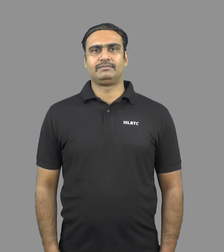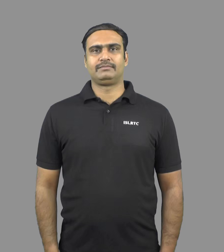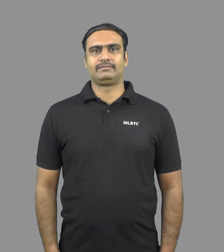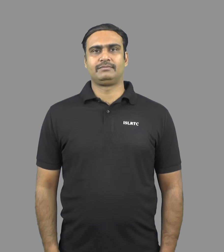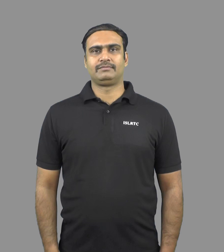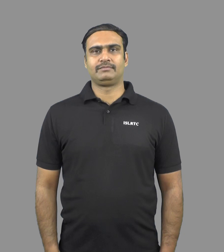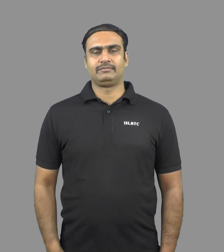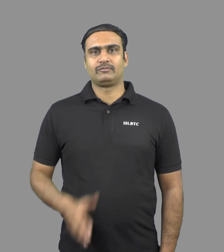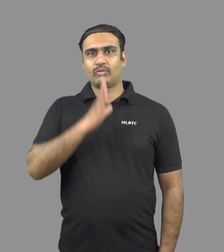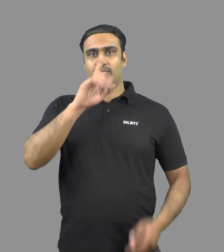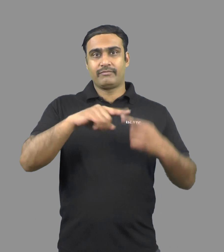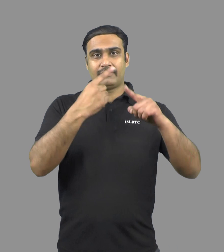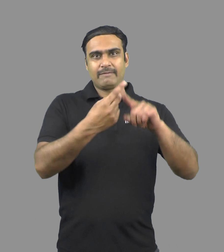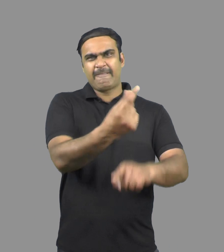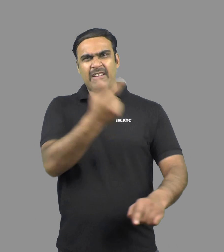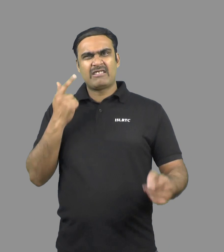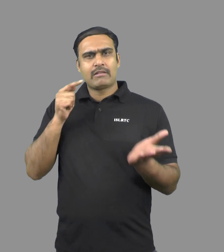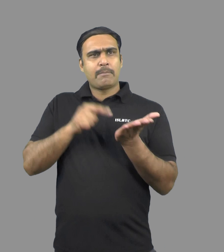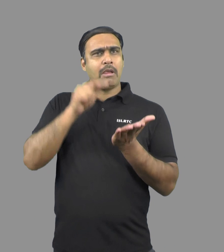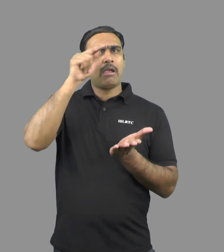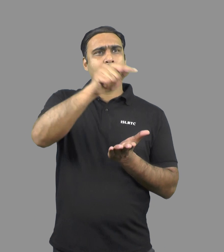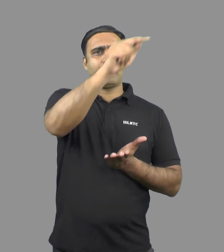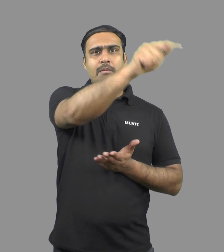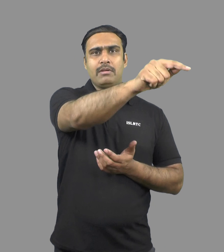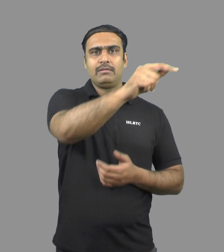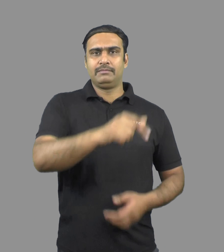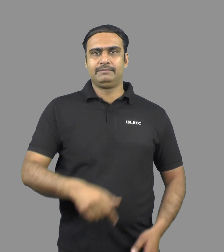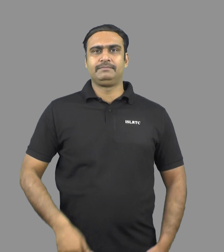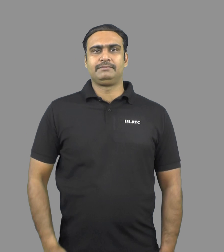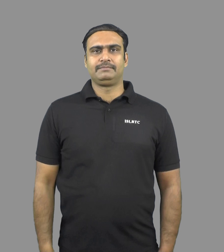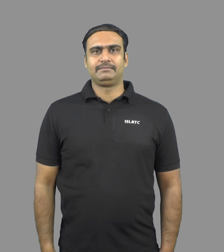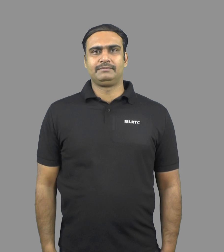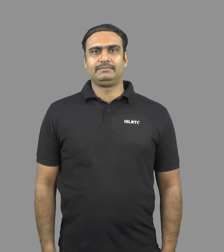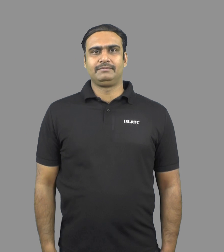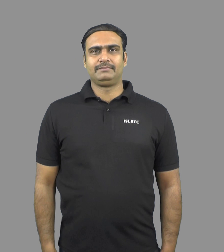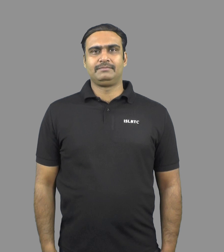Superfast Express